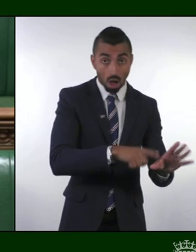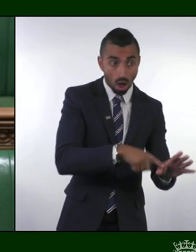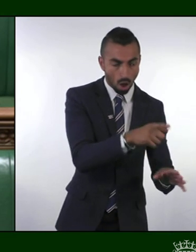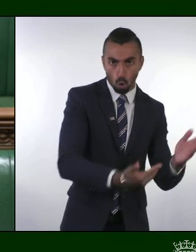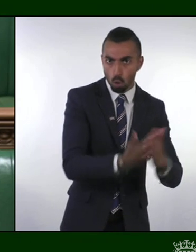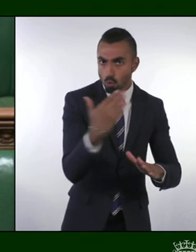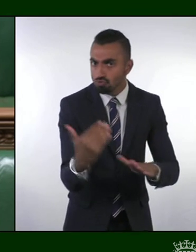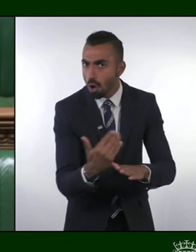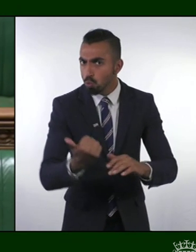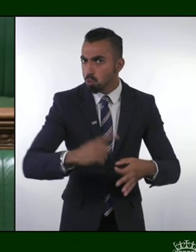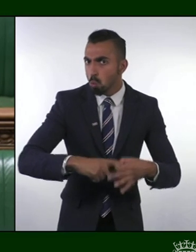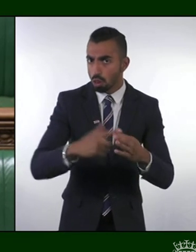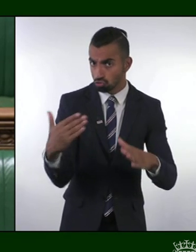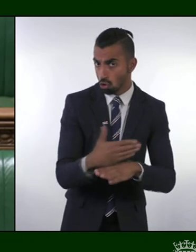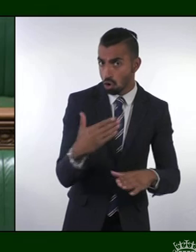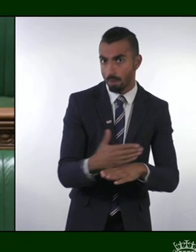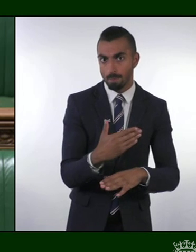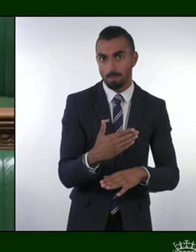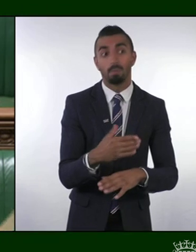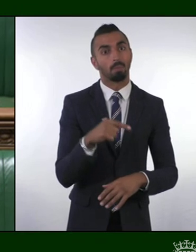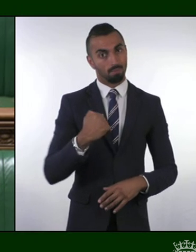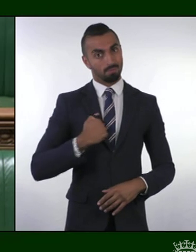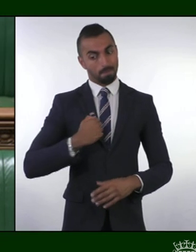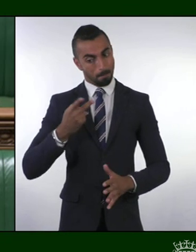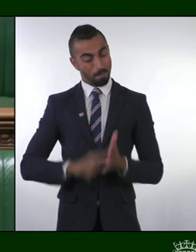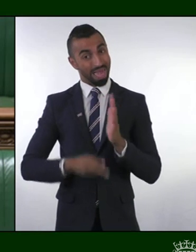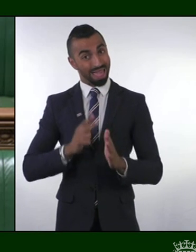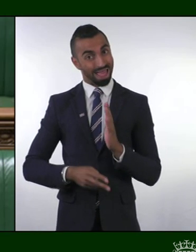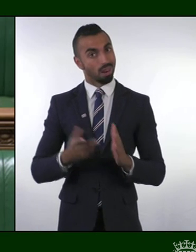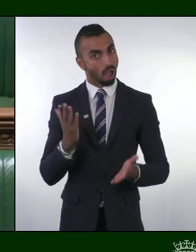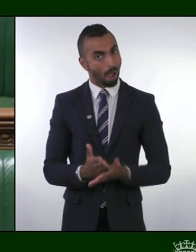That is the first part of our plan for jobs.